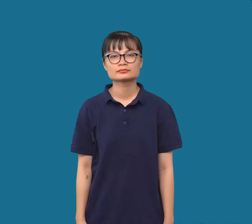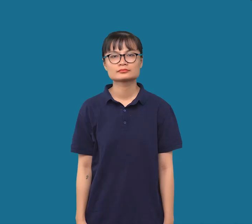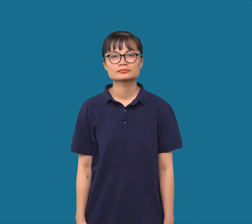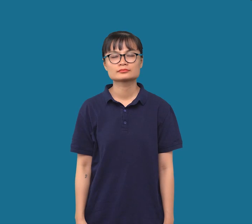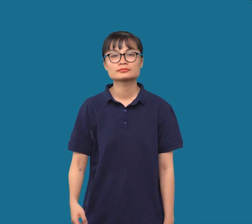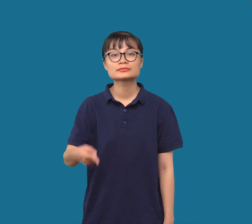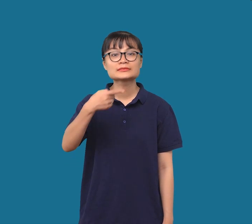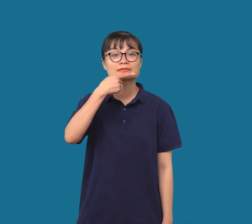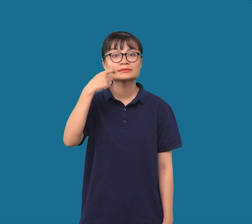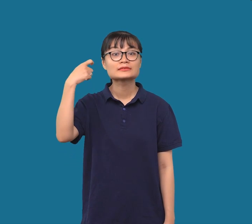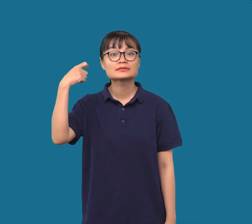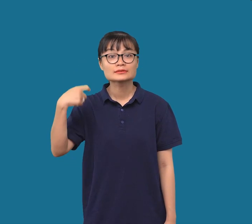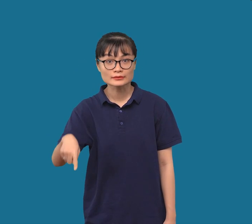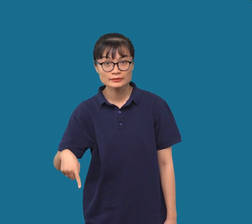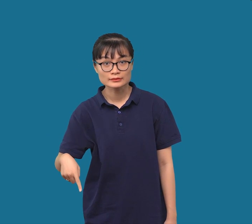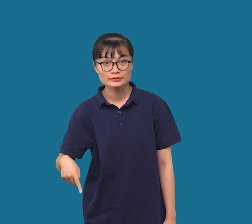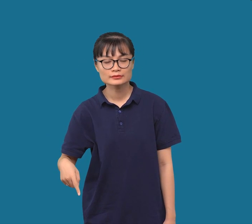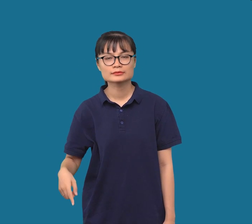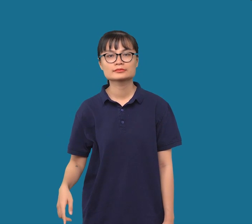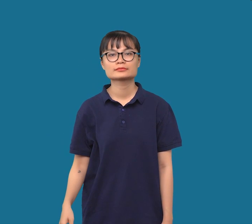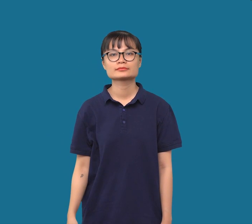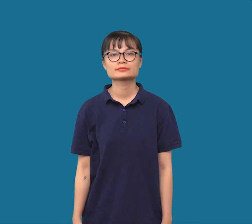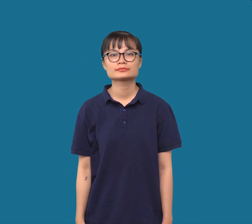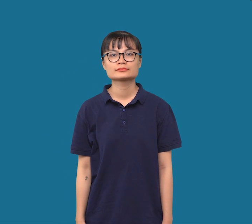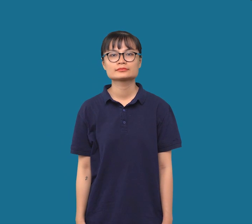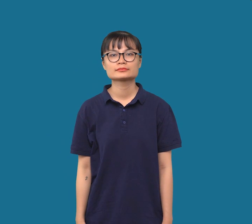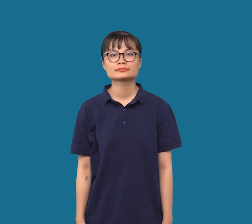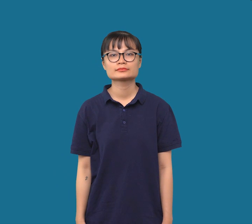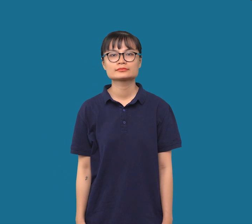Liên Bang Nga (nước Nga)